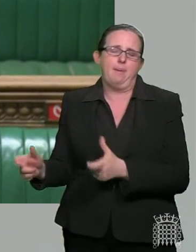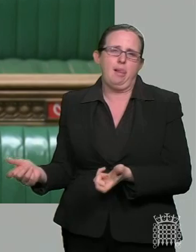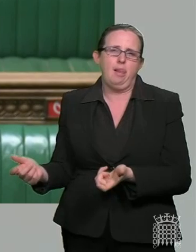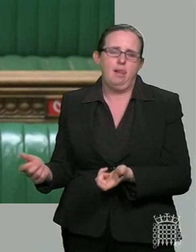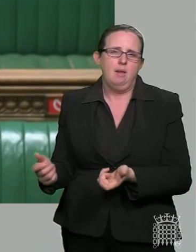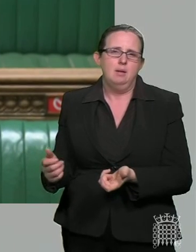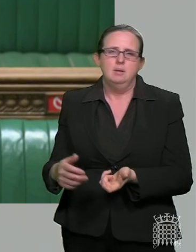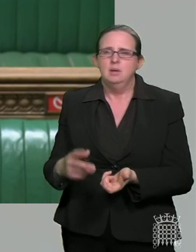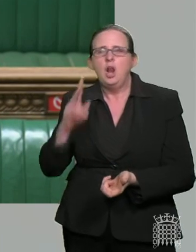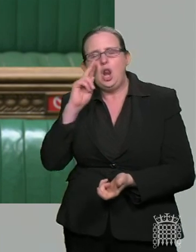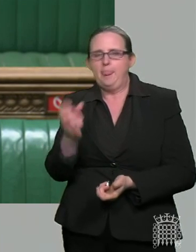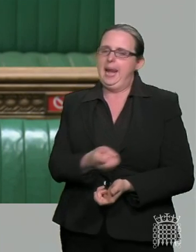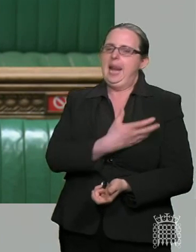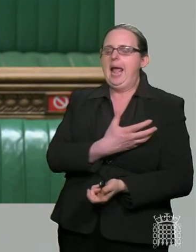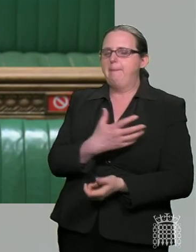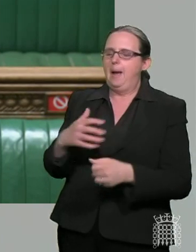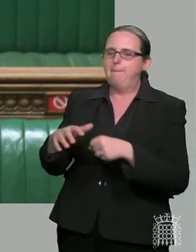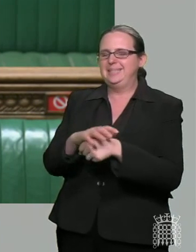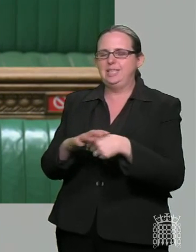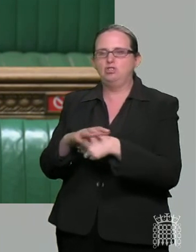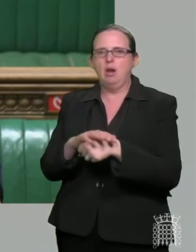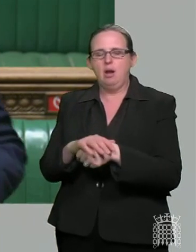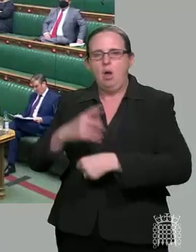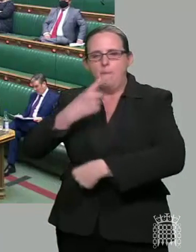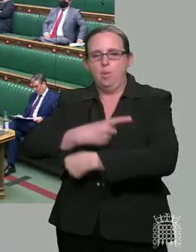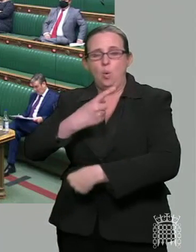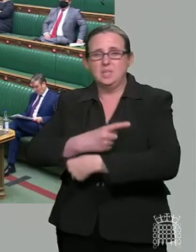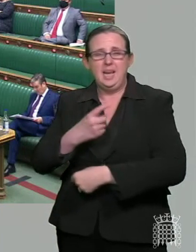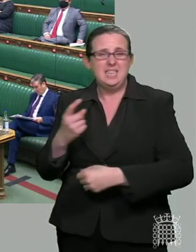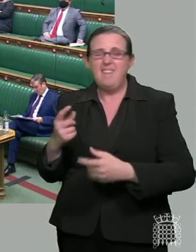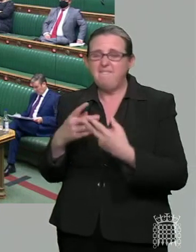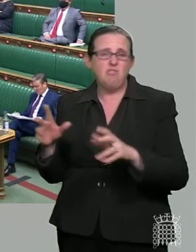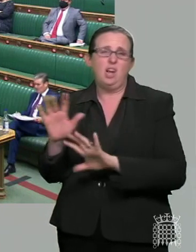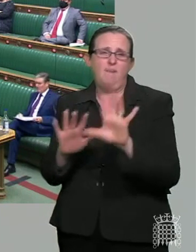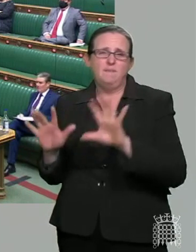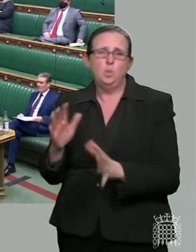The Labour position on borders is hopelessly confused.